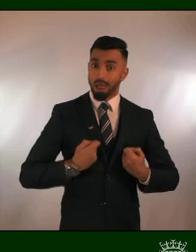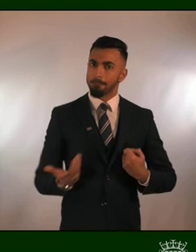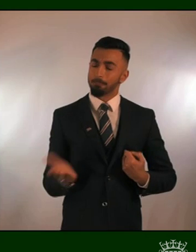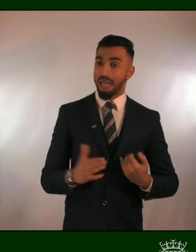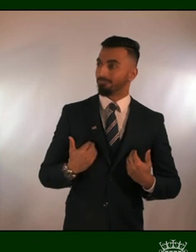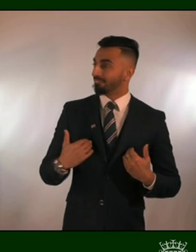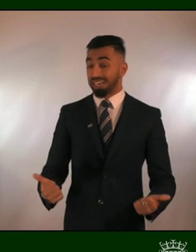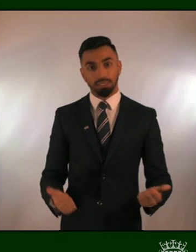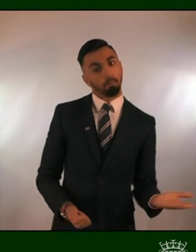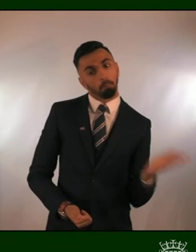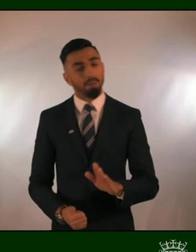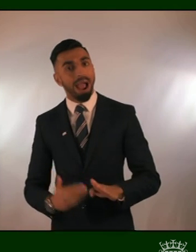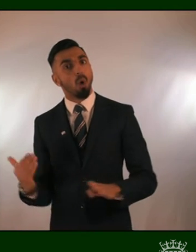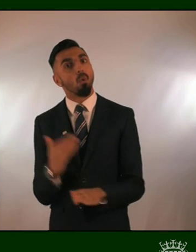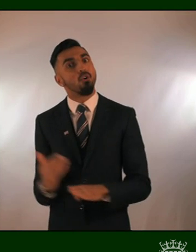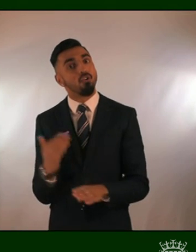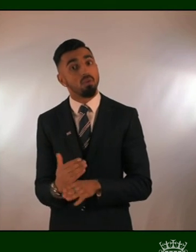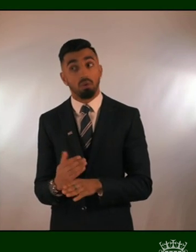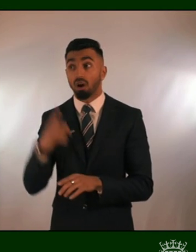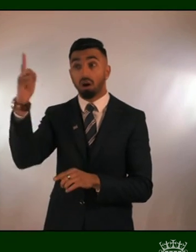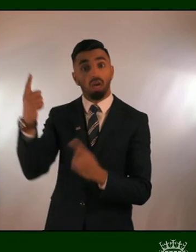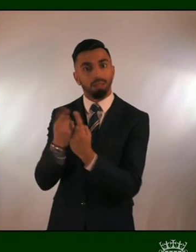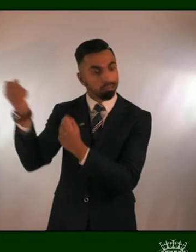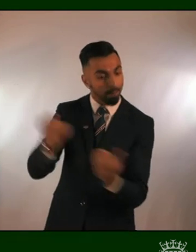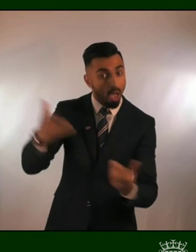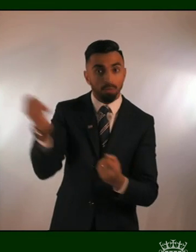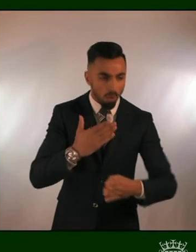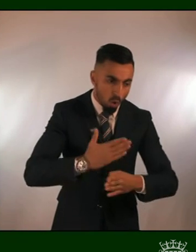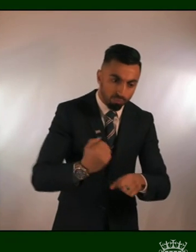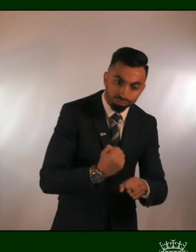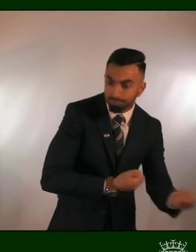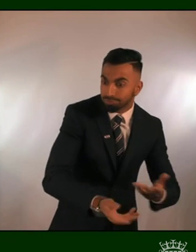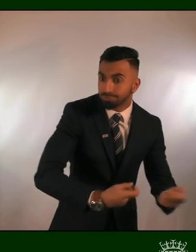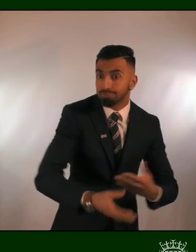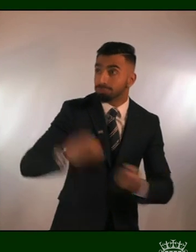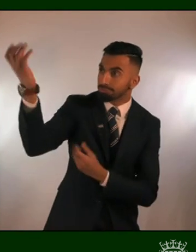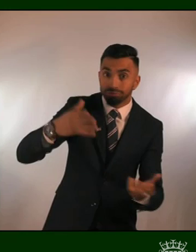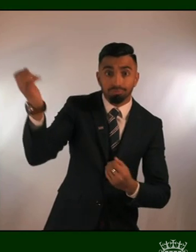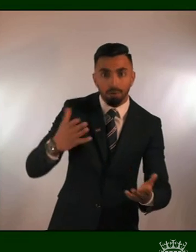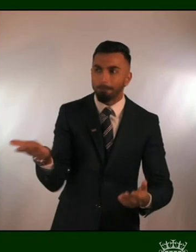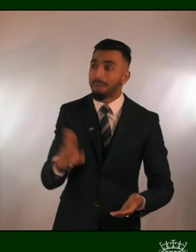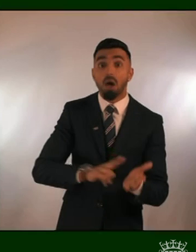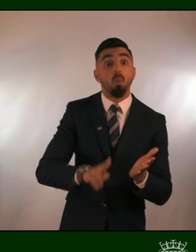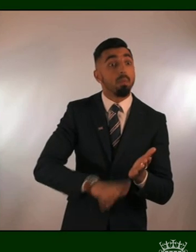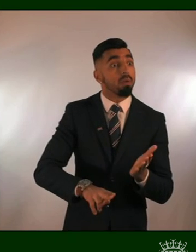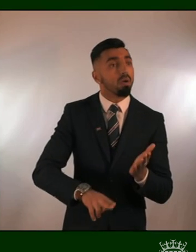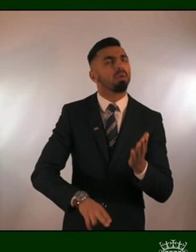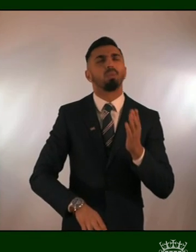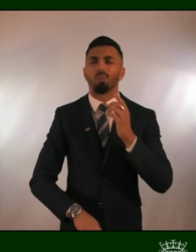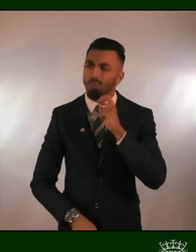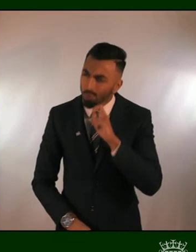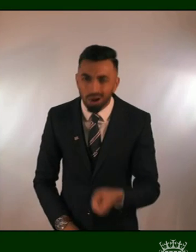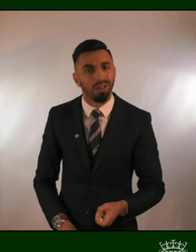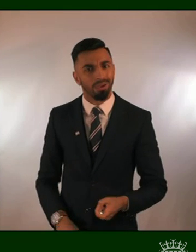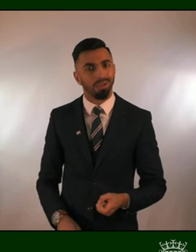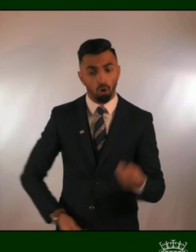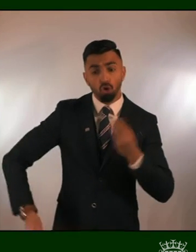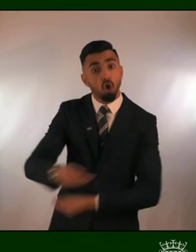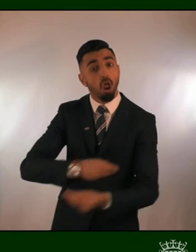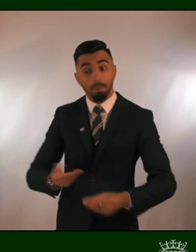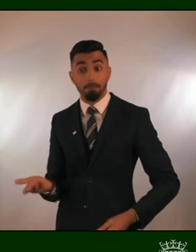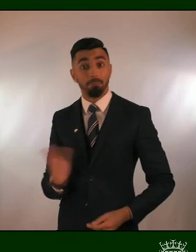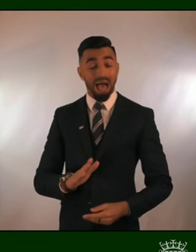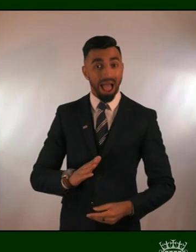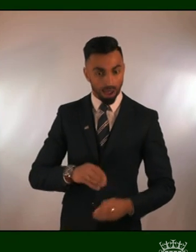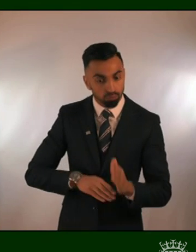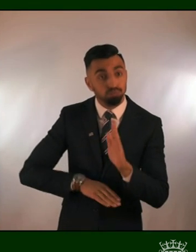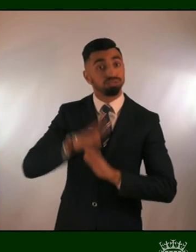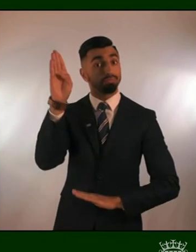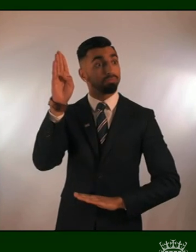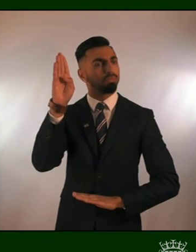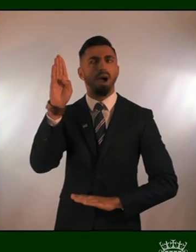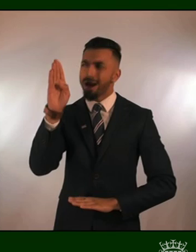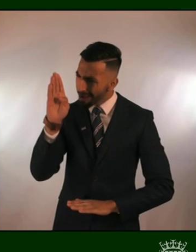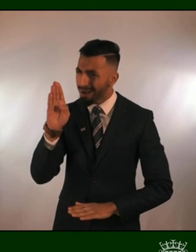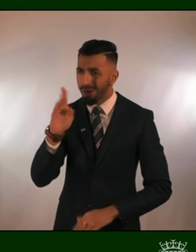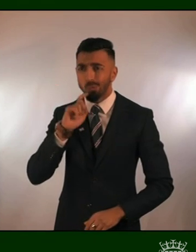Life will return to normal. For a period, it is going to be tough, but I am confident that our economic performance will recover.